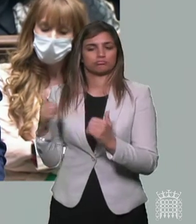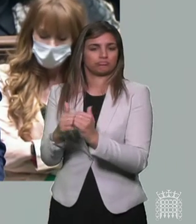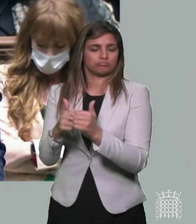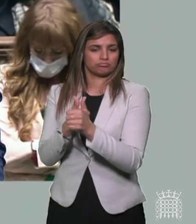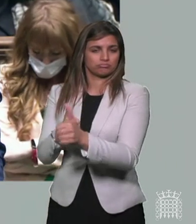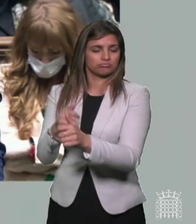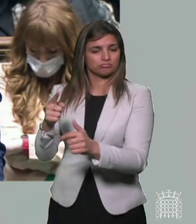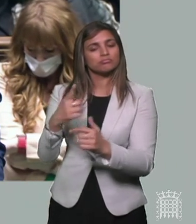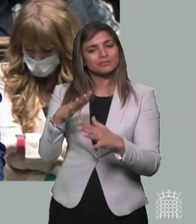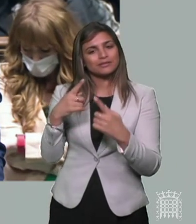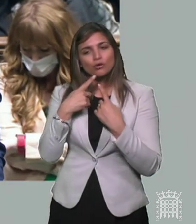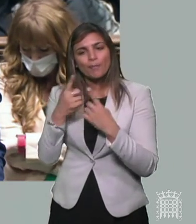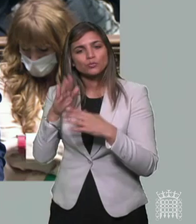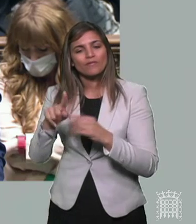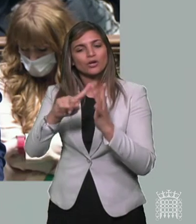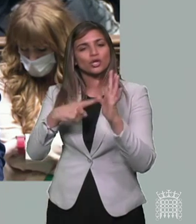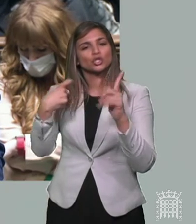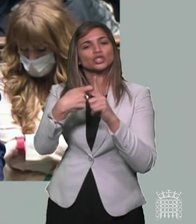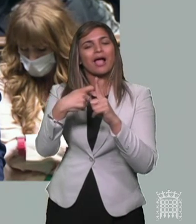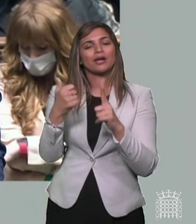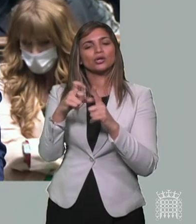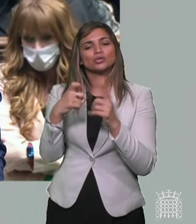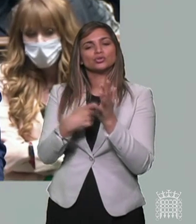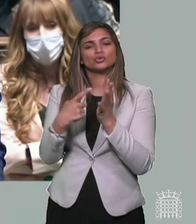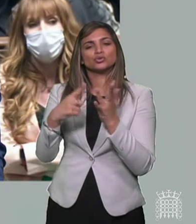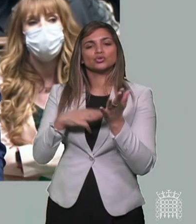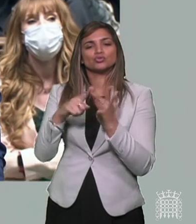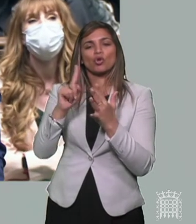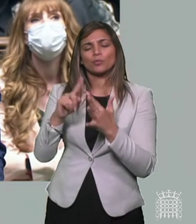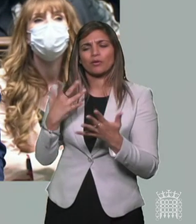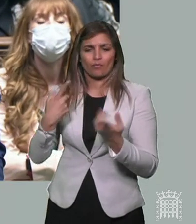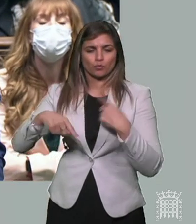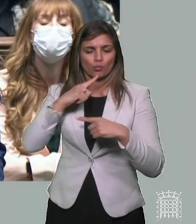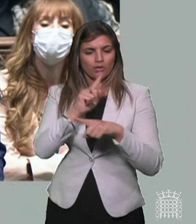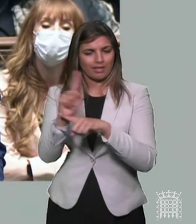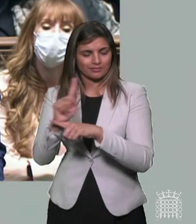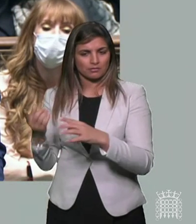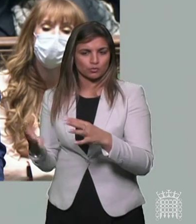We will, I think, be doing tributes in due course in relation to Jack.